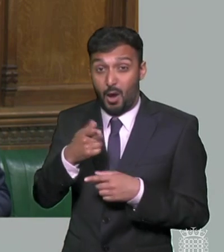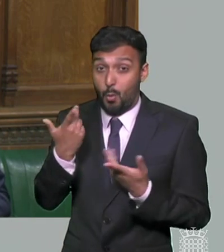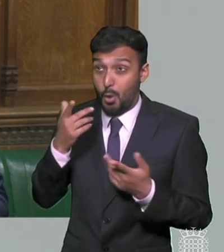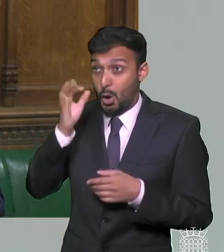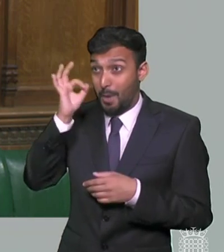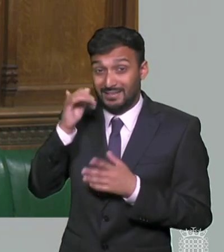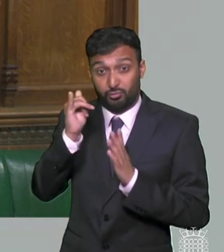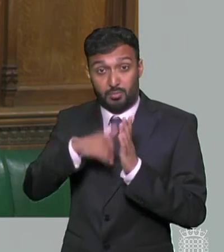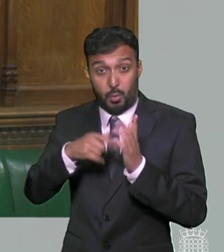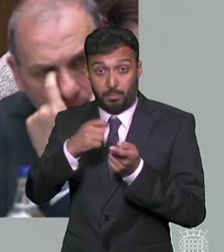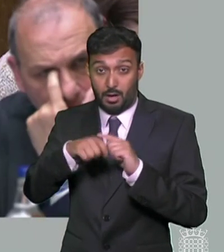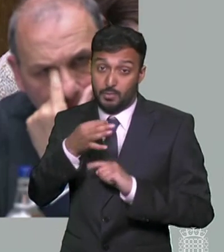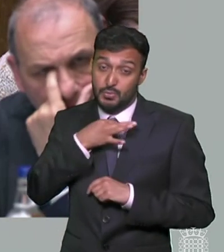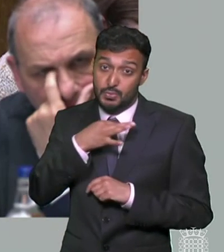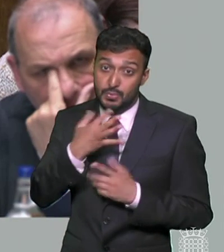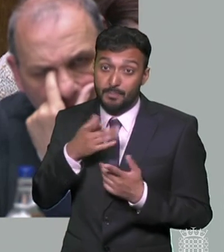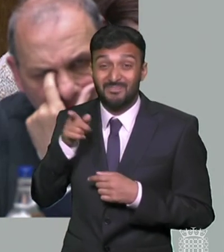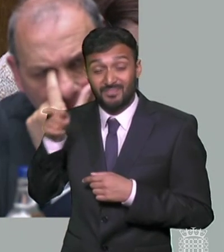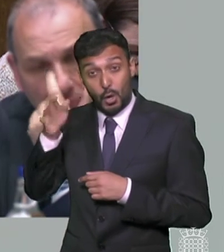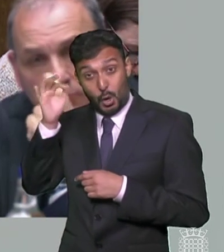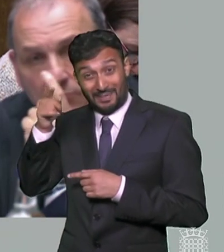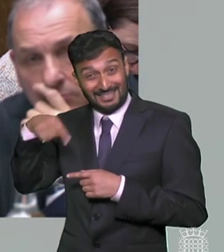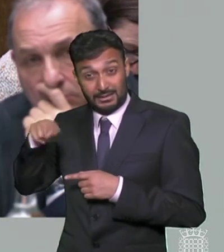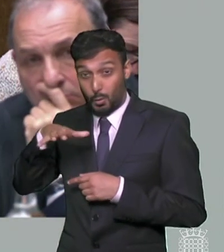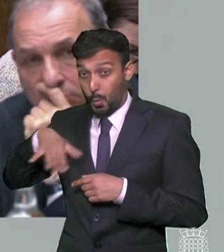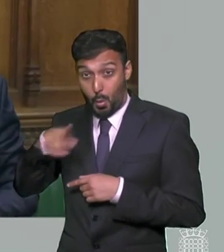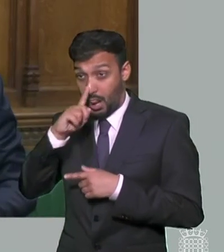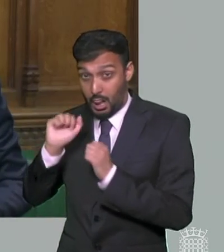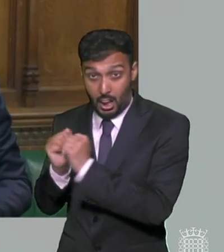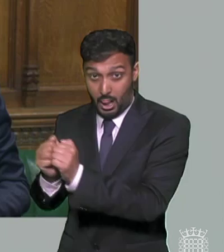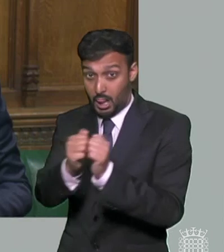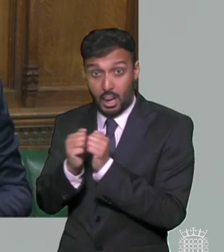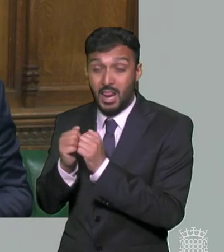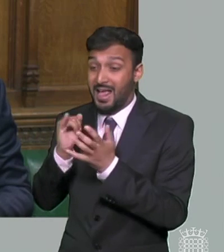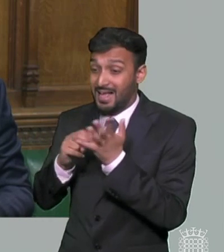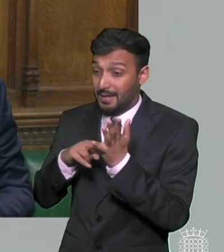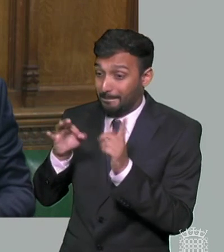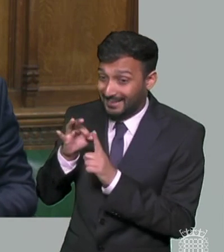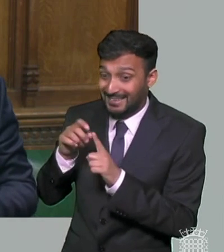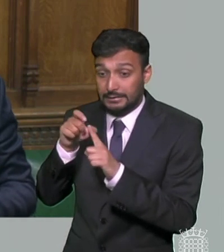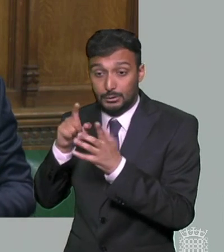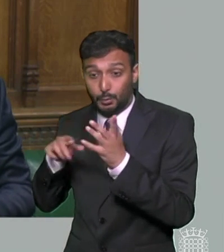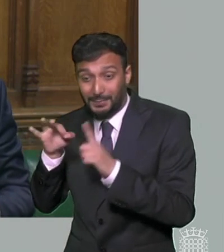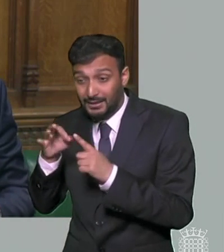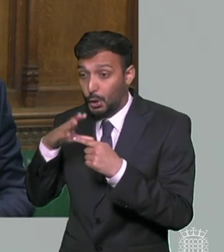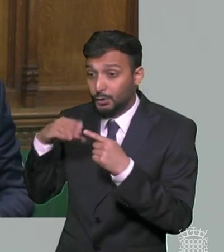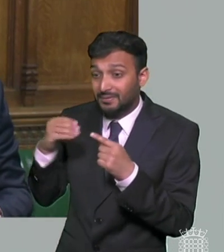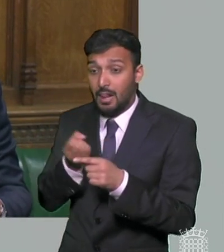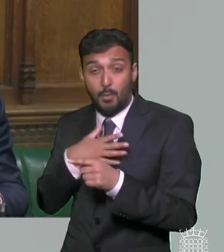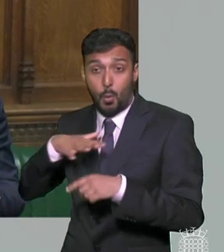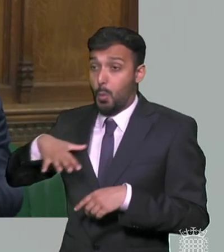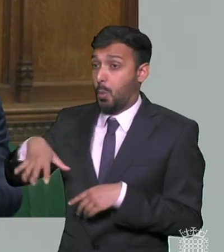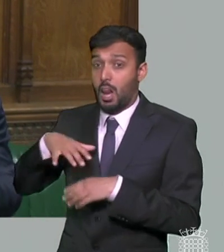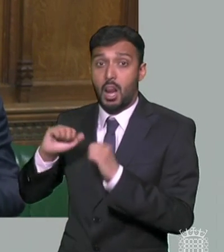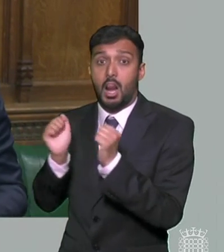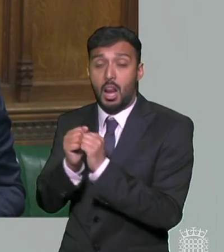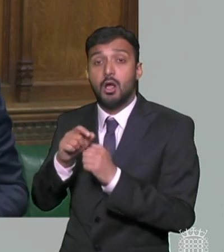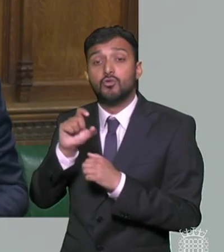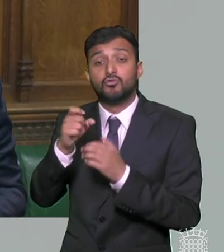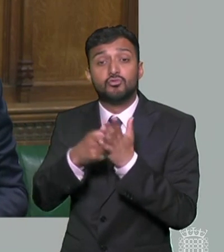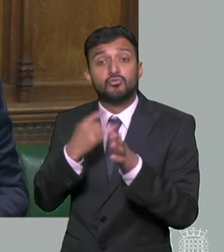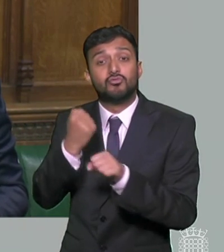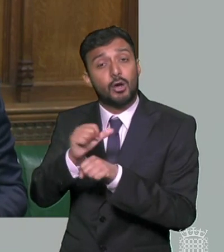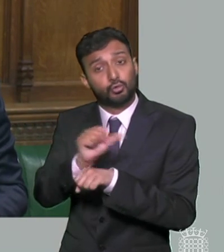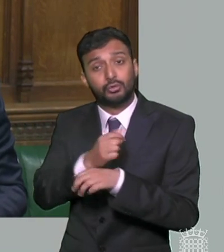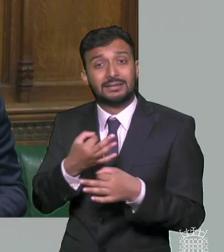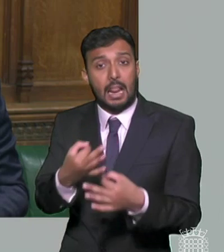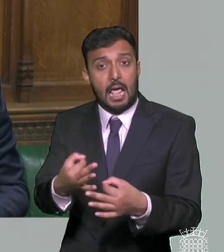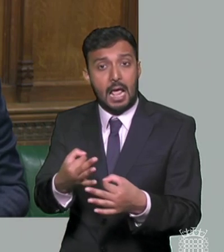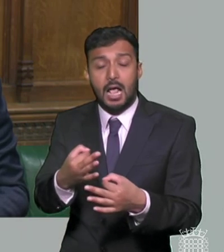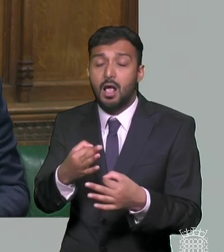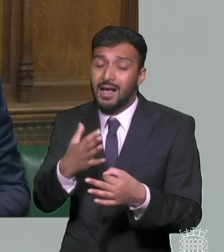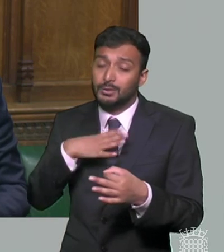It is the unanimous view of the Committee—Tory, Labour, SNP and DUP—that the CRaG process should be delayed to allow proper scrutiny, as was promised.